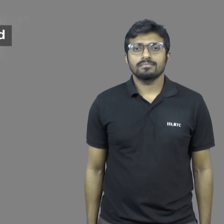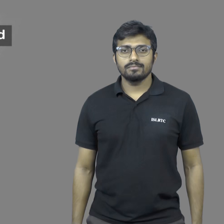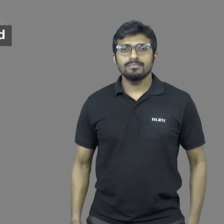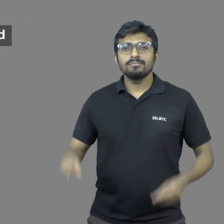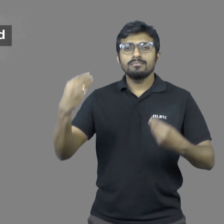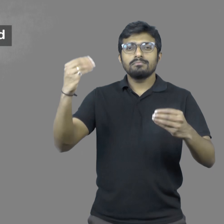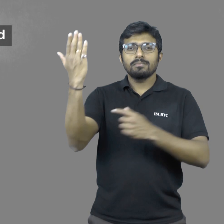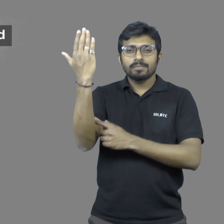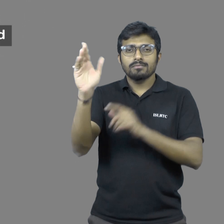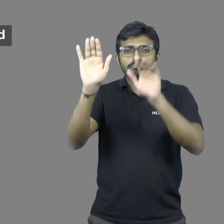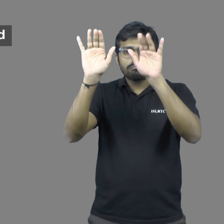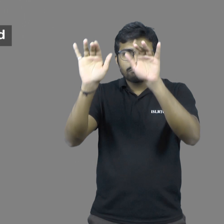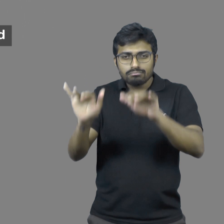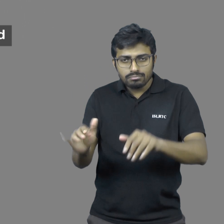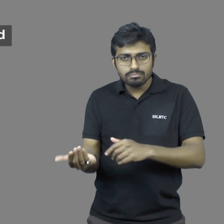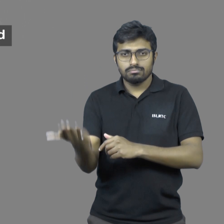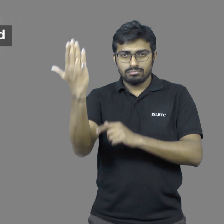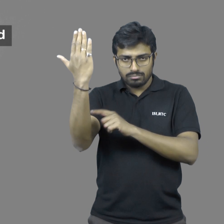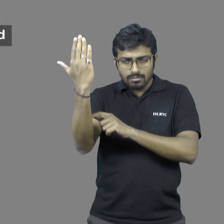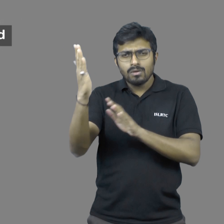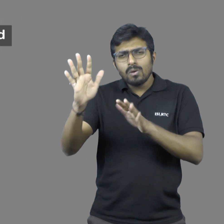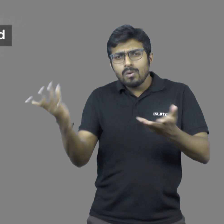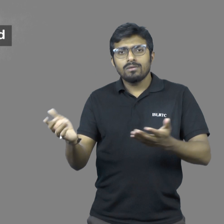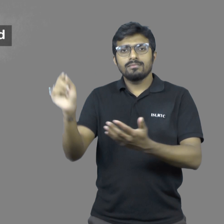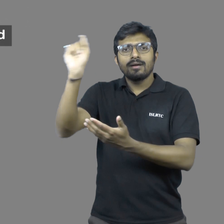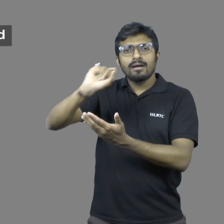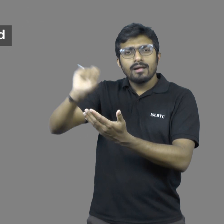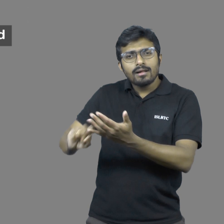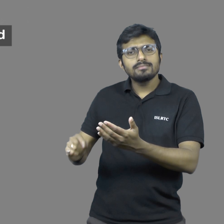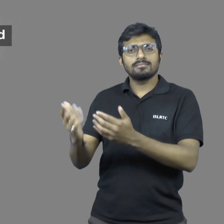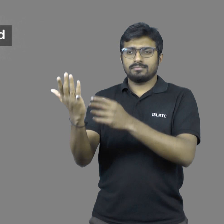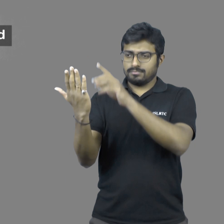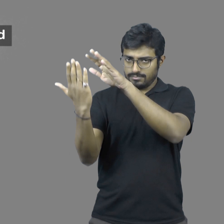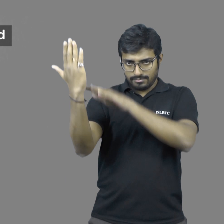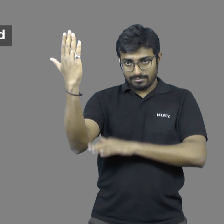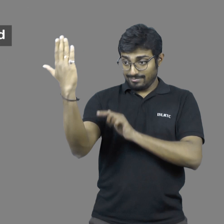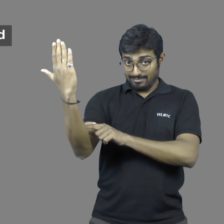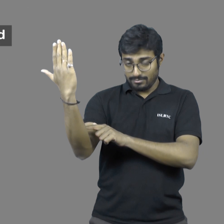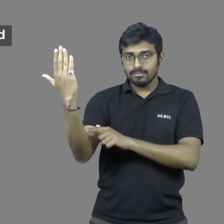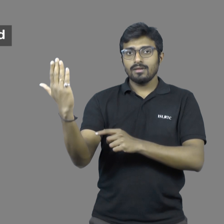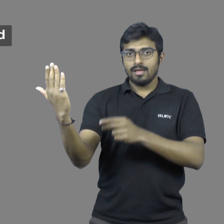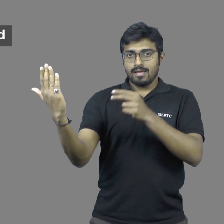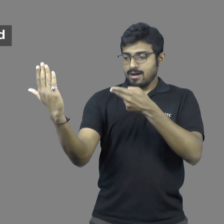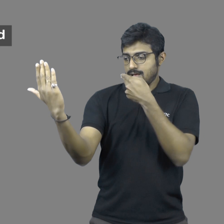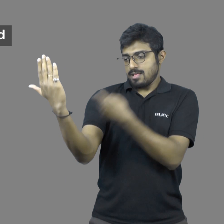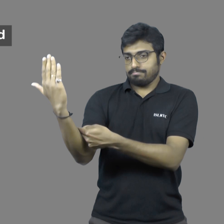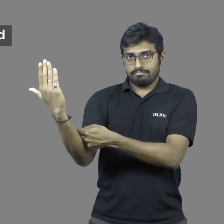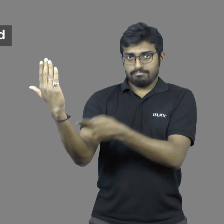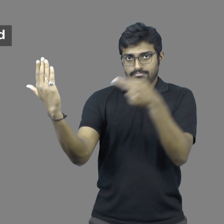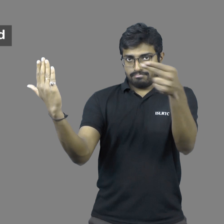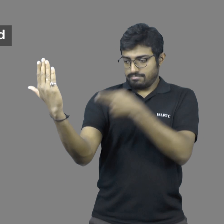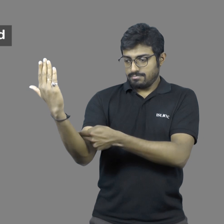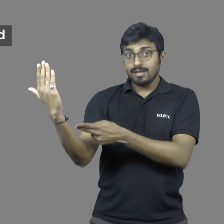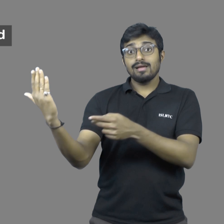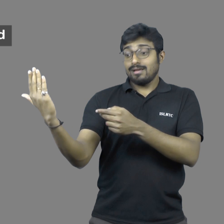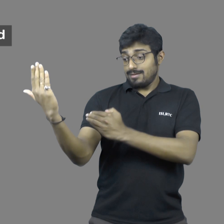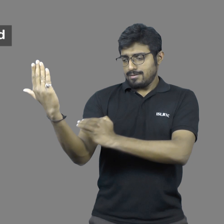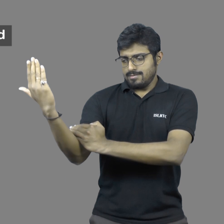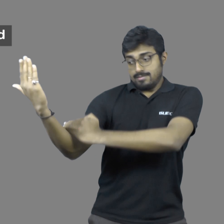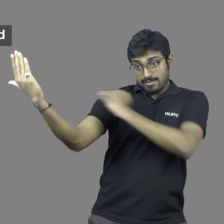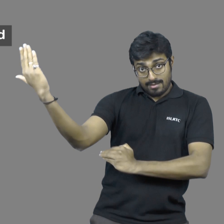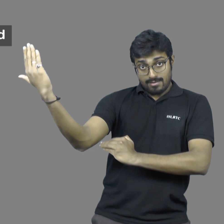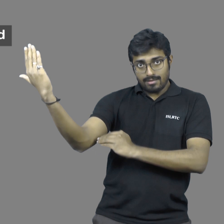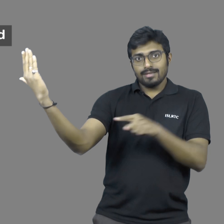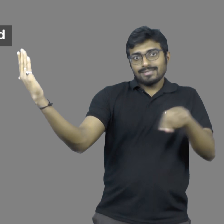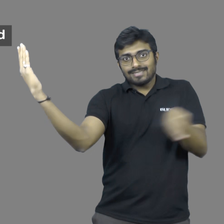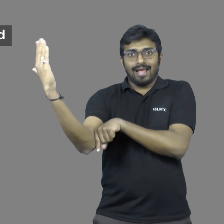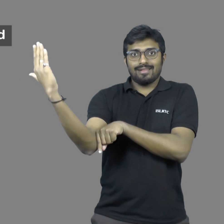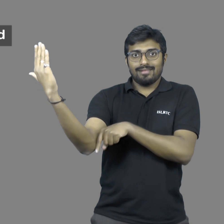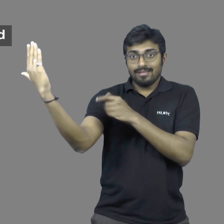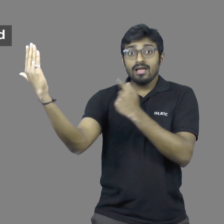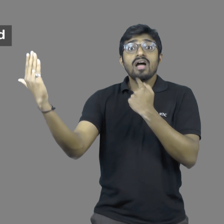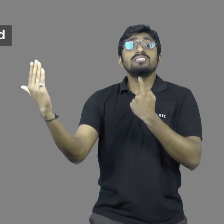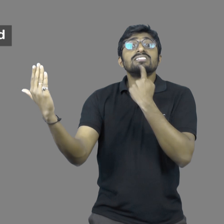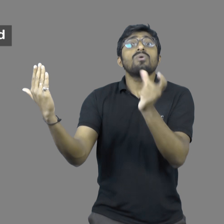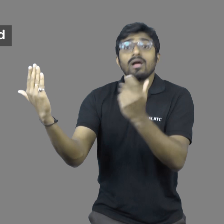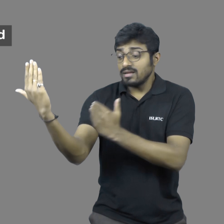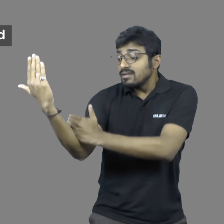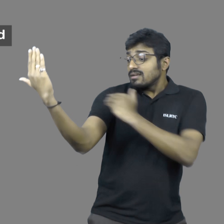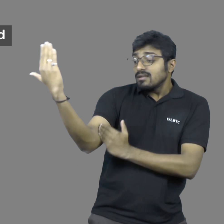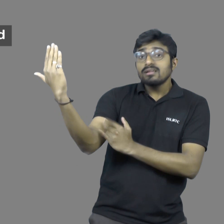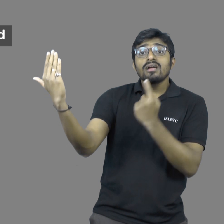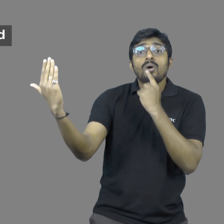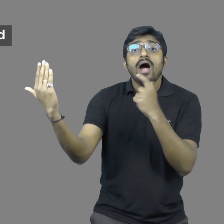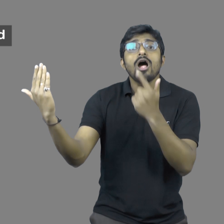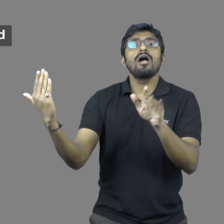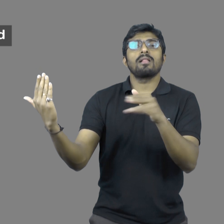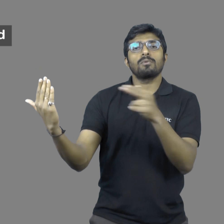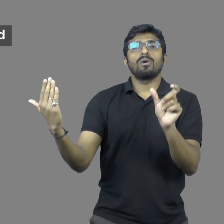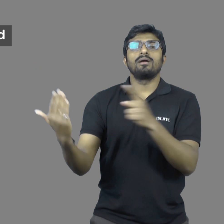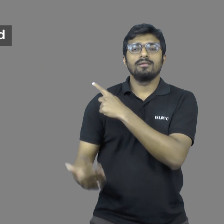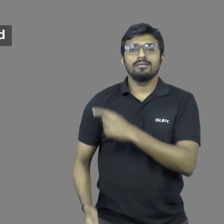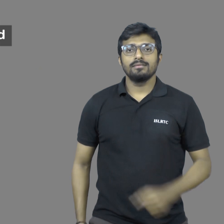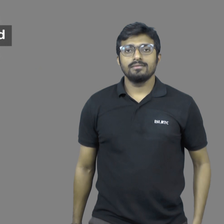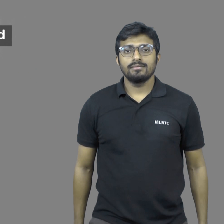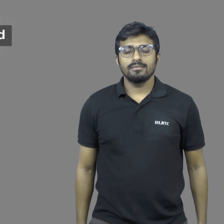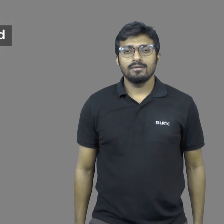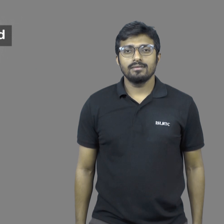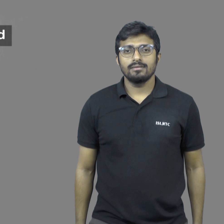Undersigned